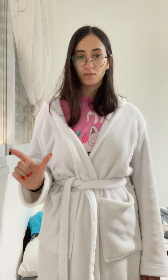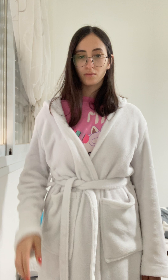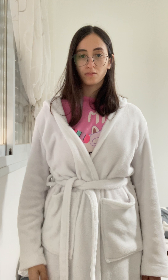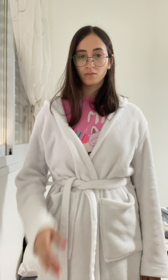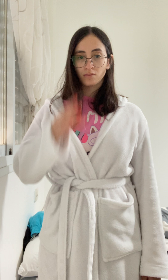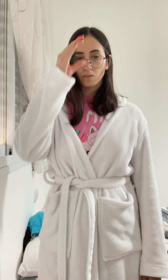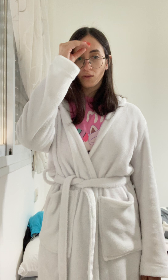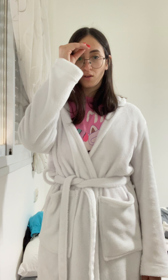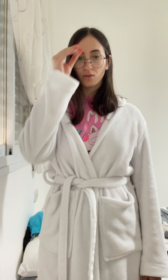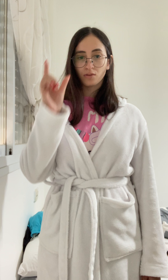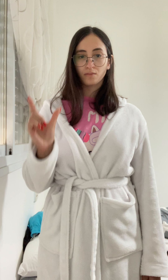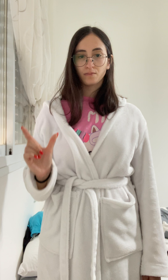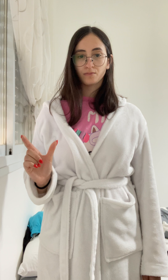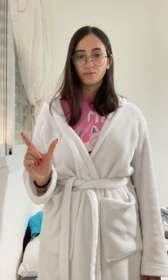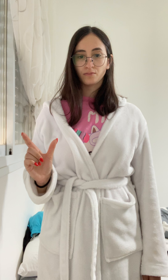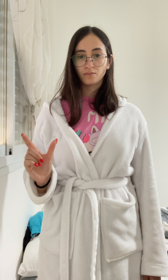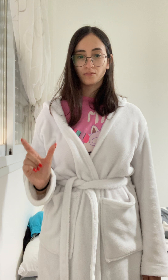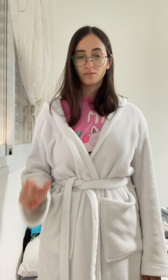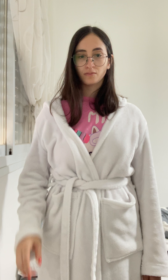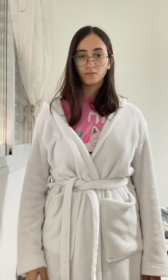איש